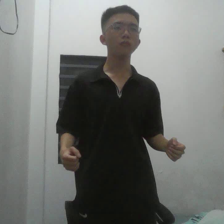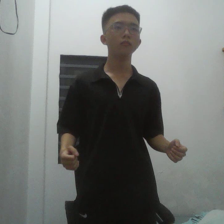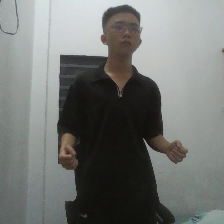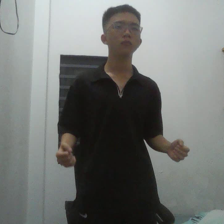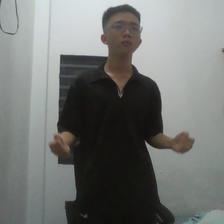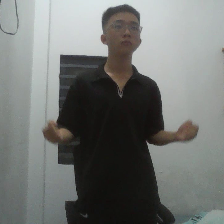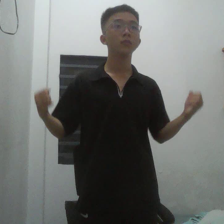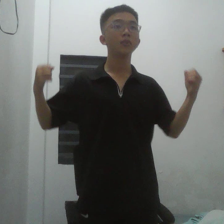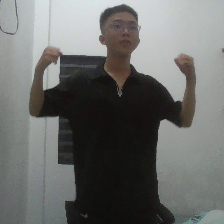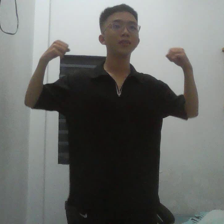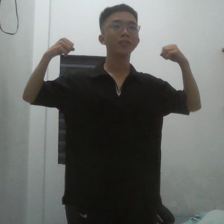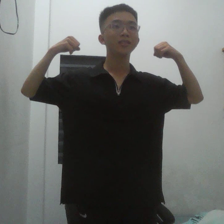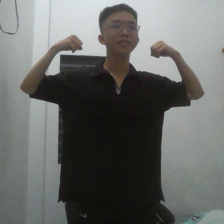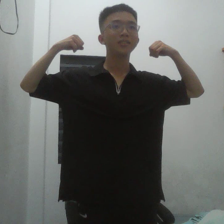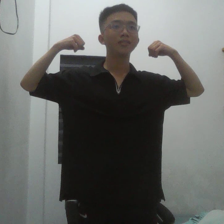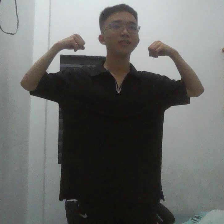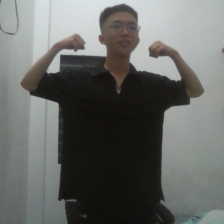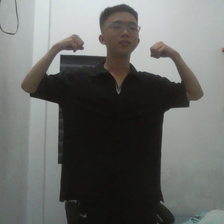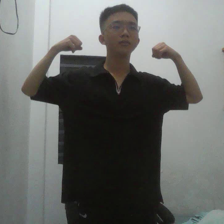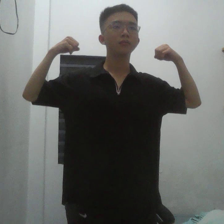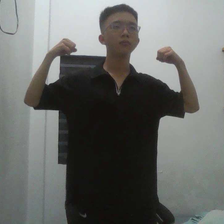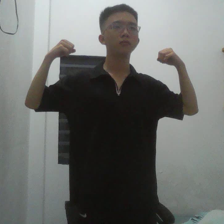minh khoe